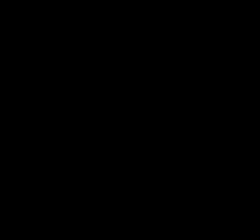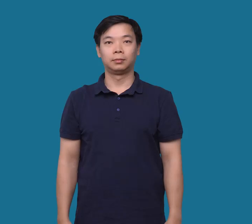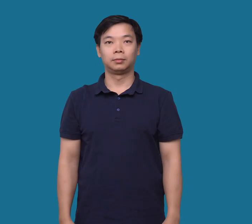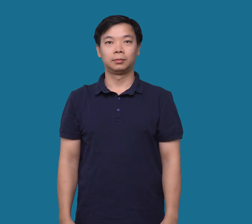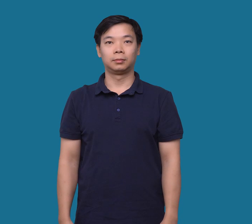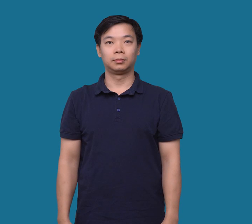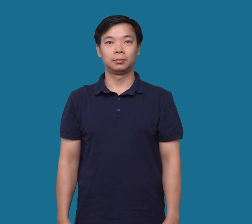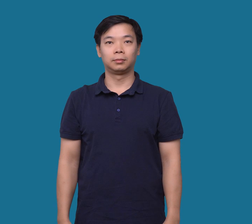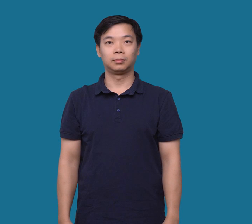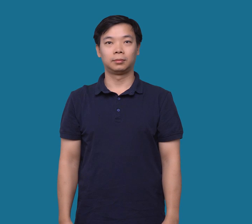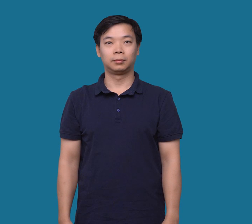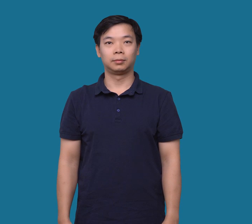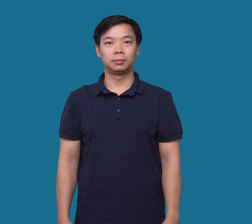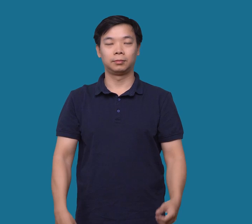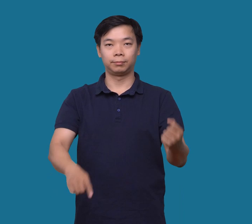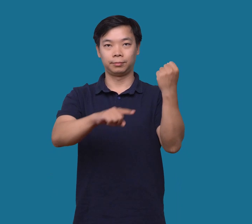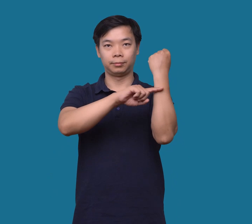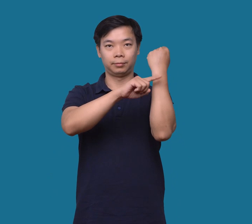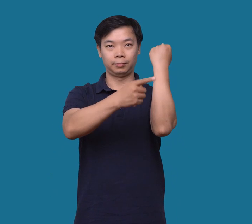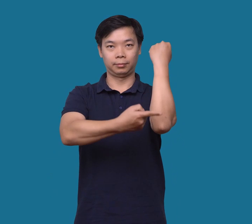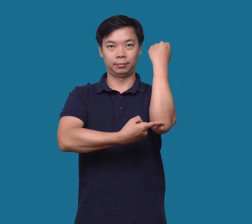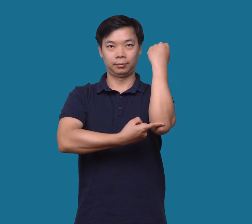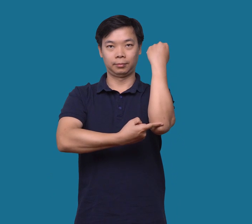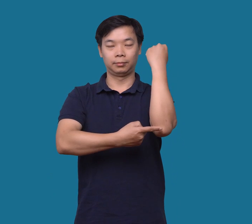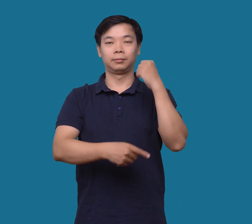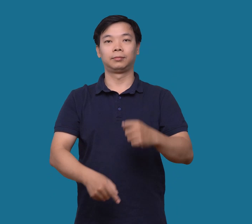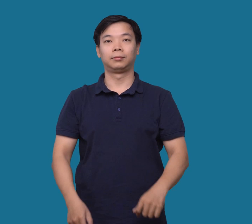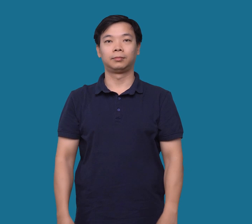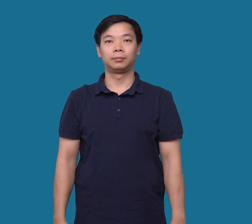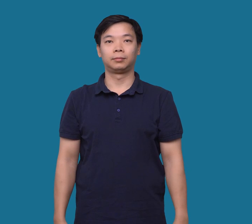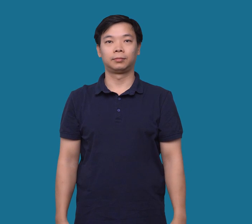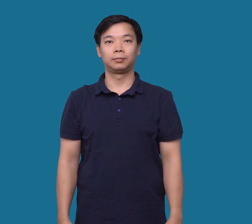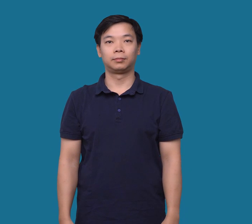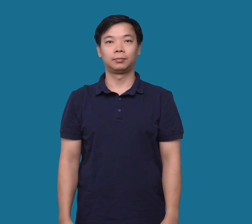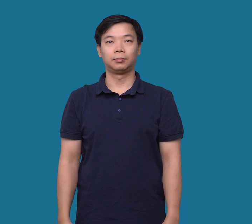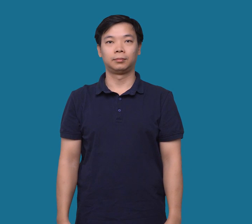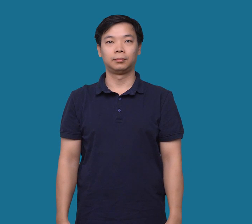toà án